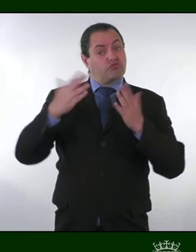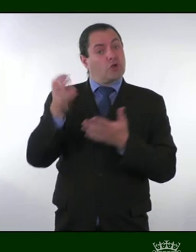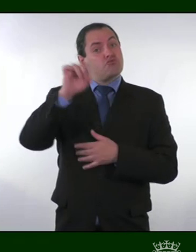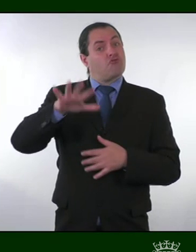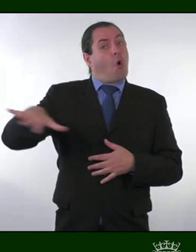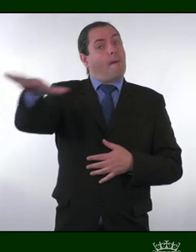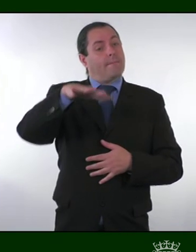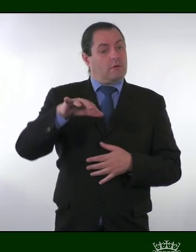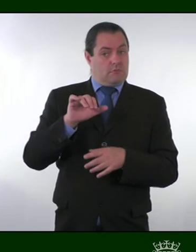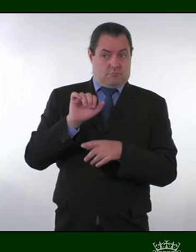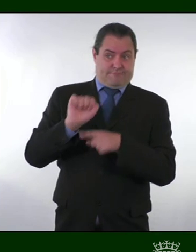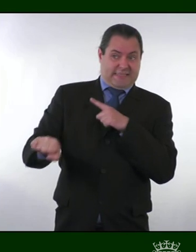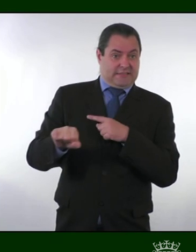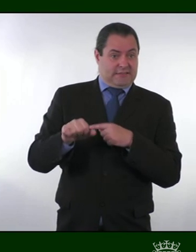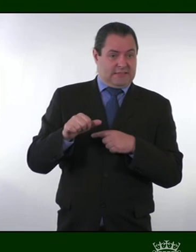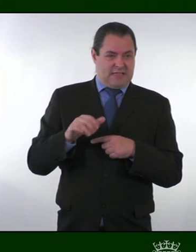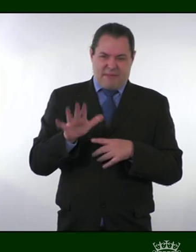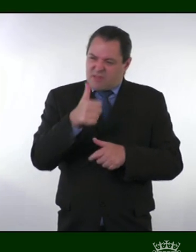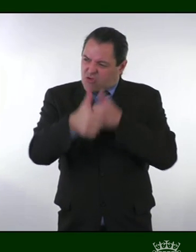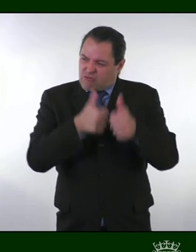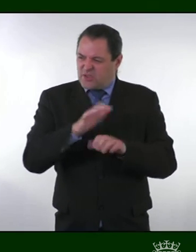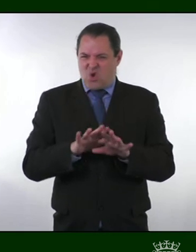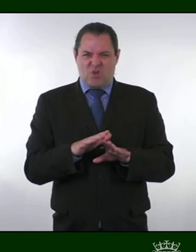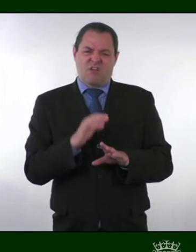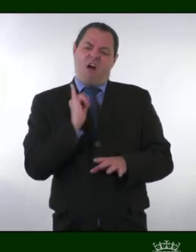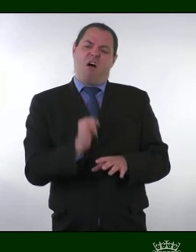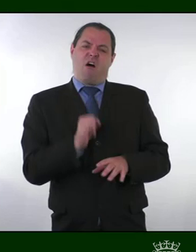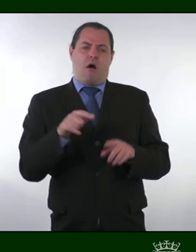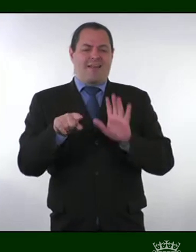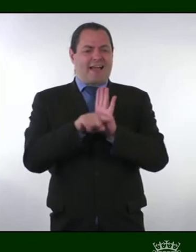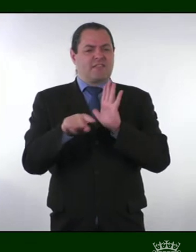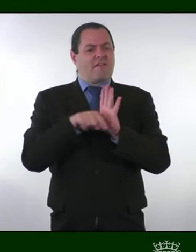The right honourable and learned Gentleman might hail that, rather than sneering at this country’s achievements.